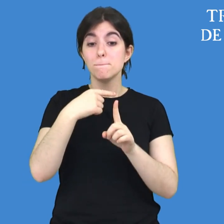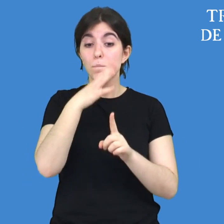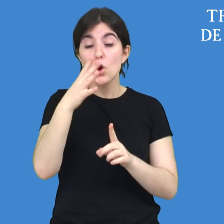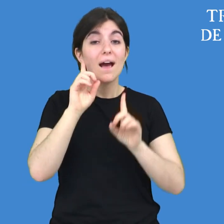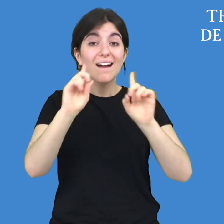motivo